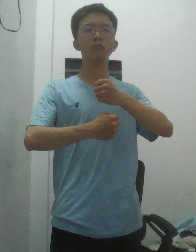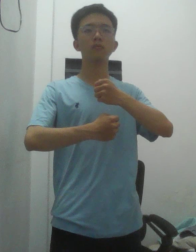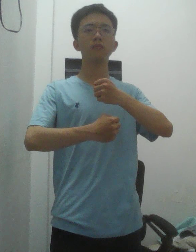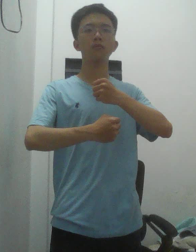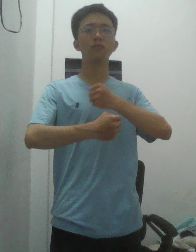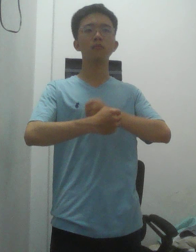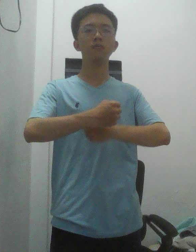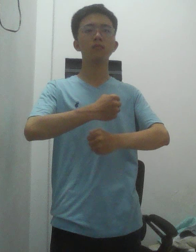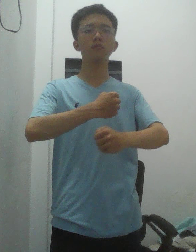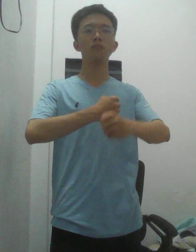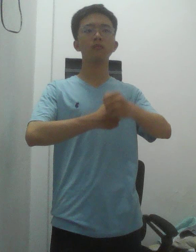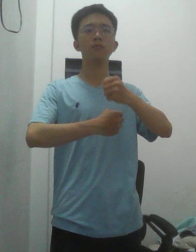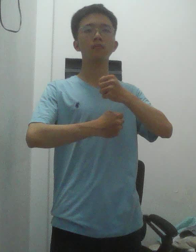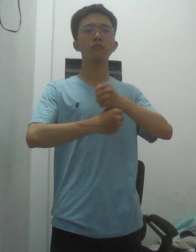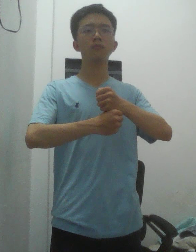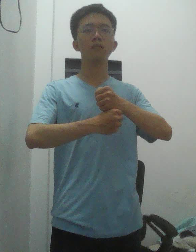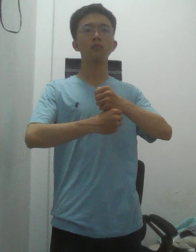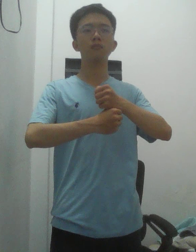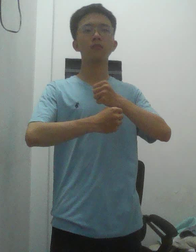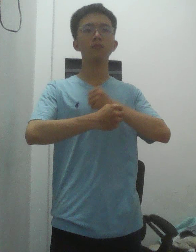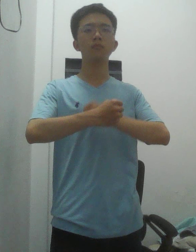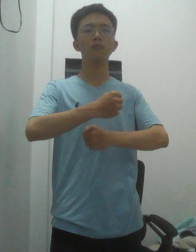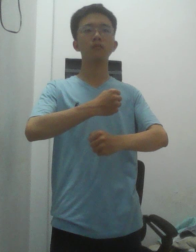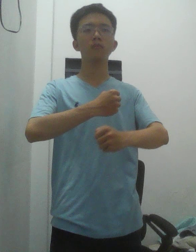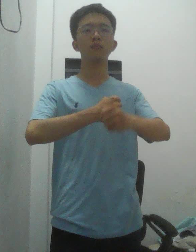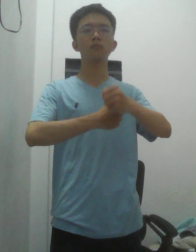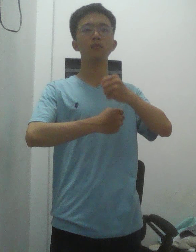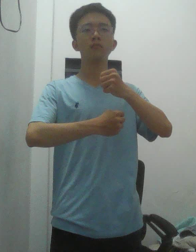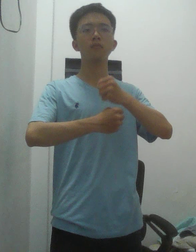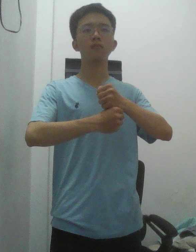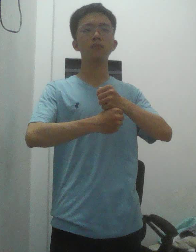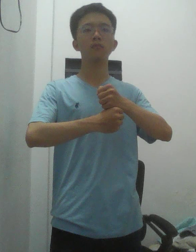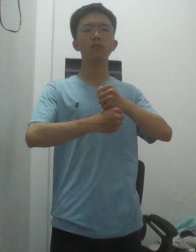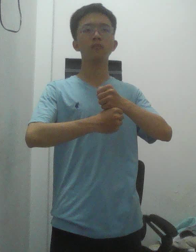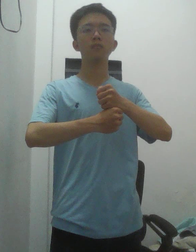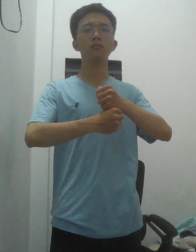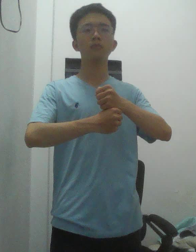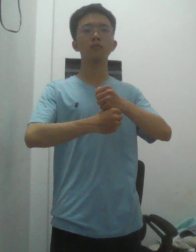quanh nam